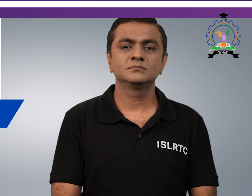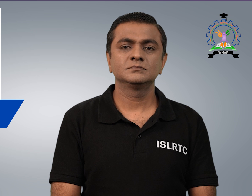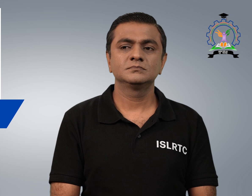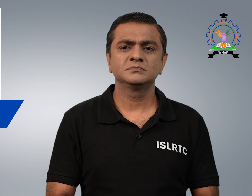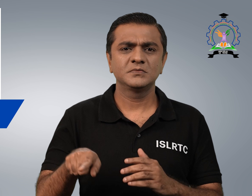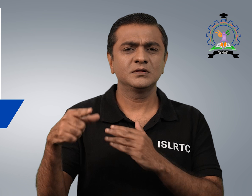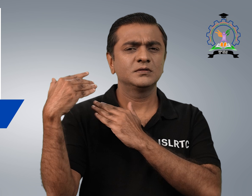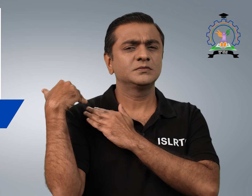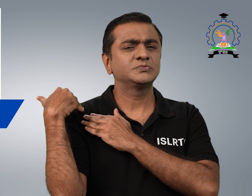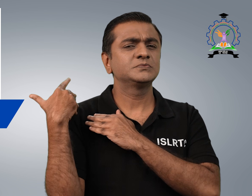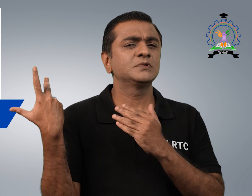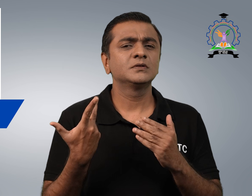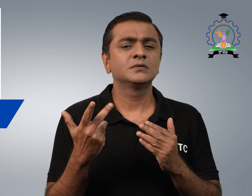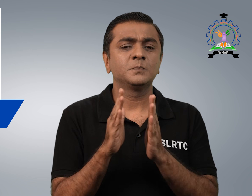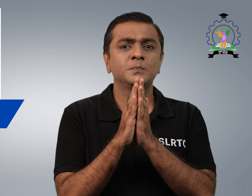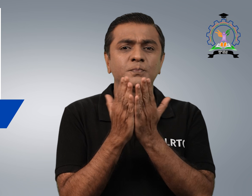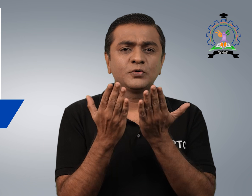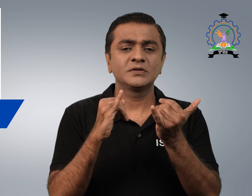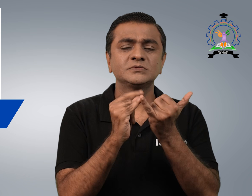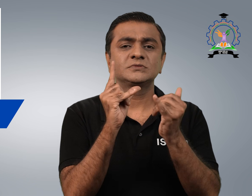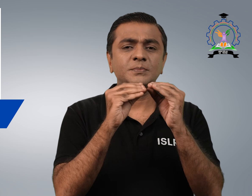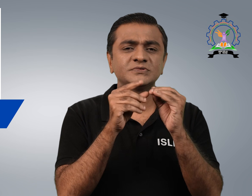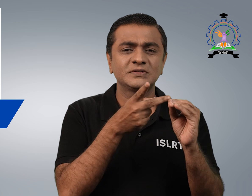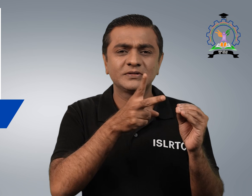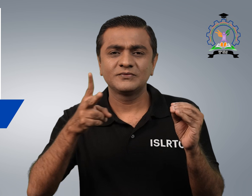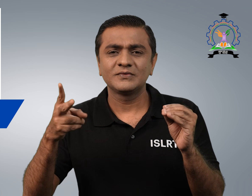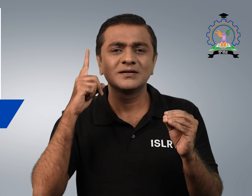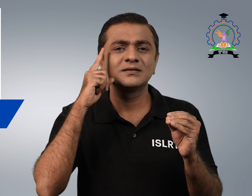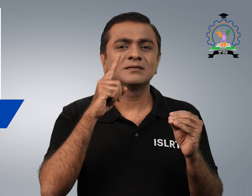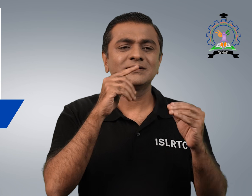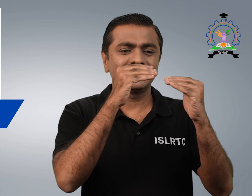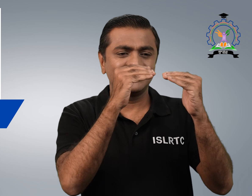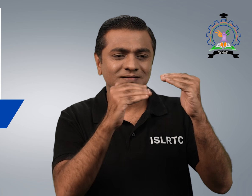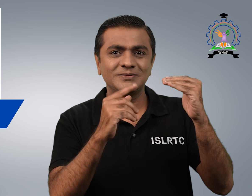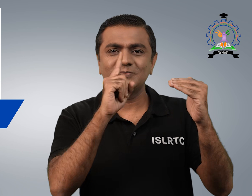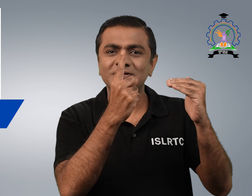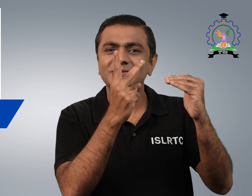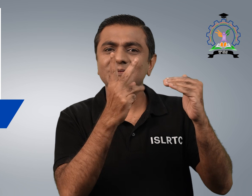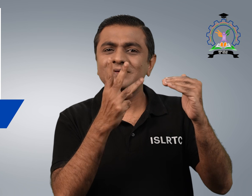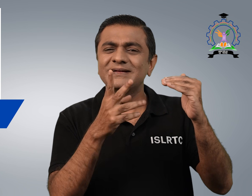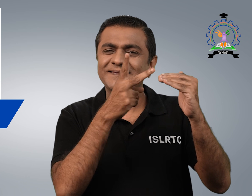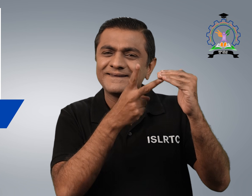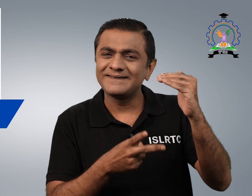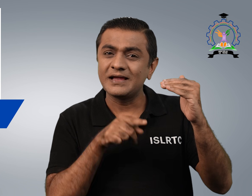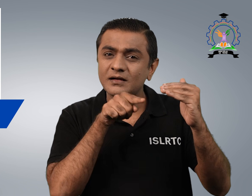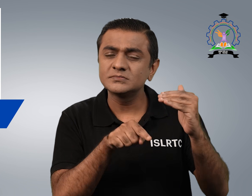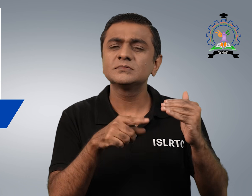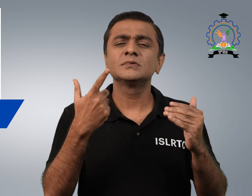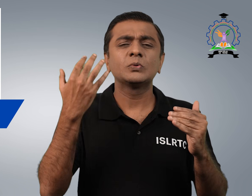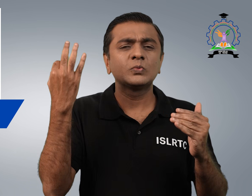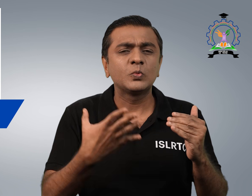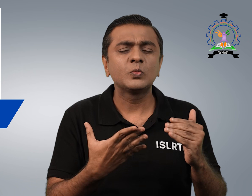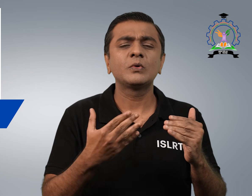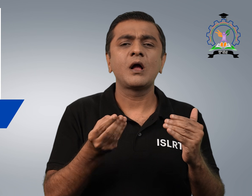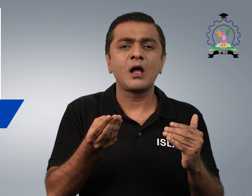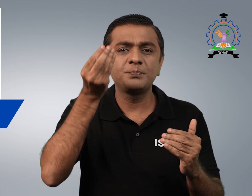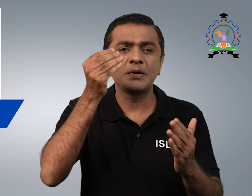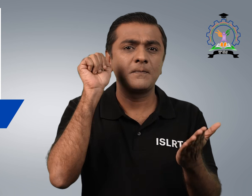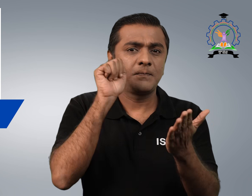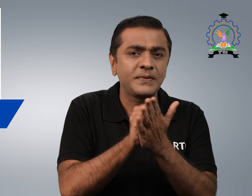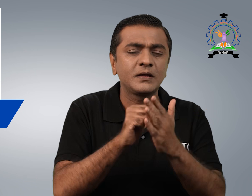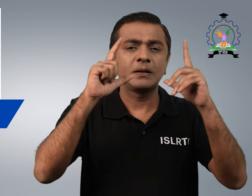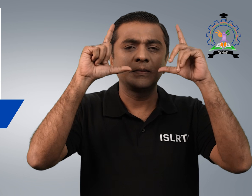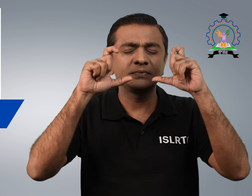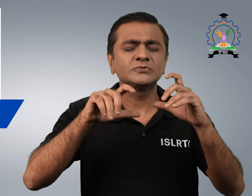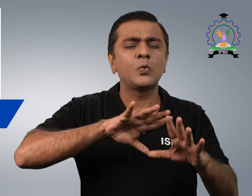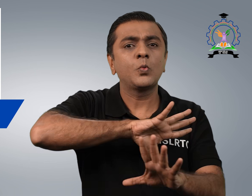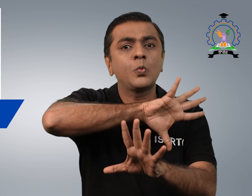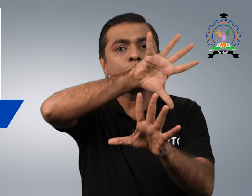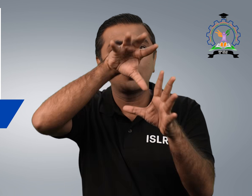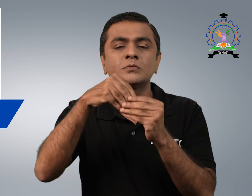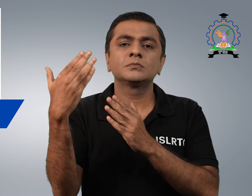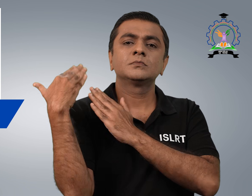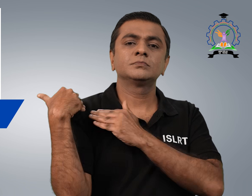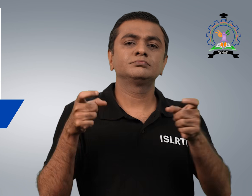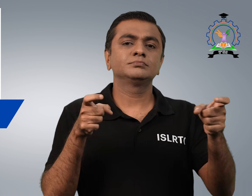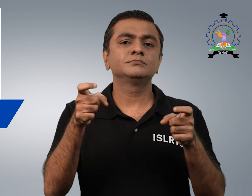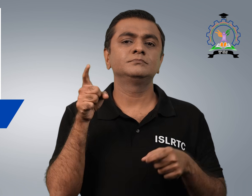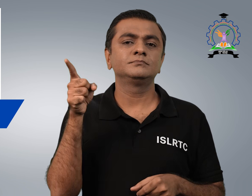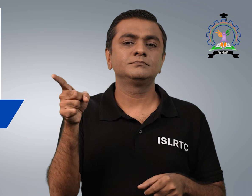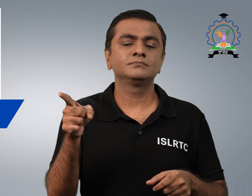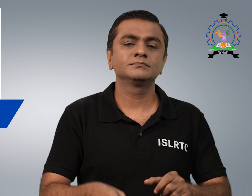NCERT is an organization that designs and publishes subject textbooks and curriculum for schools in India.